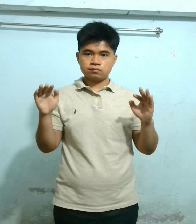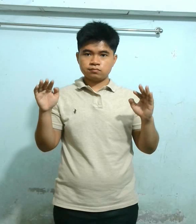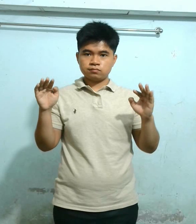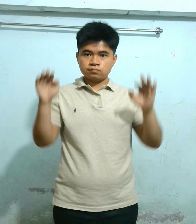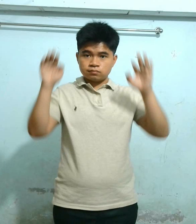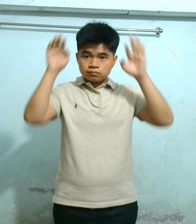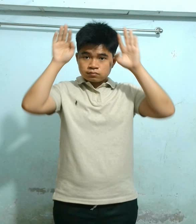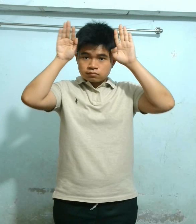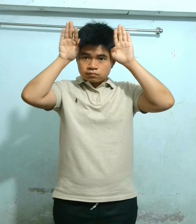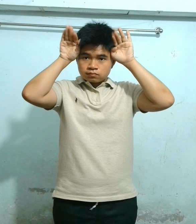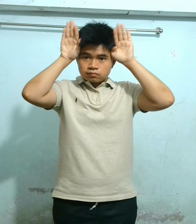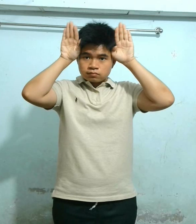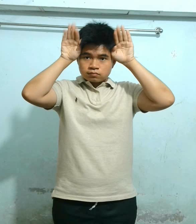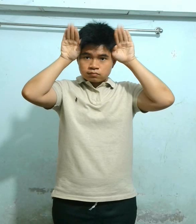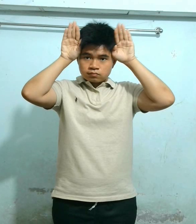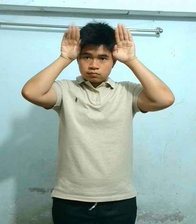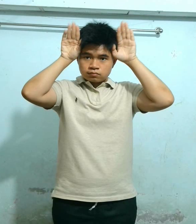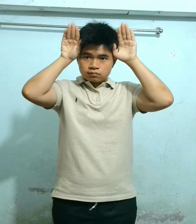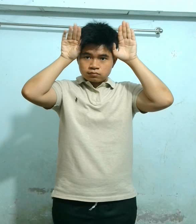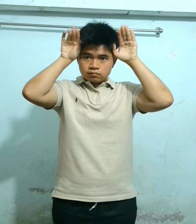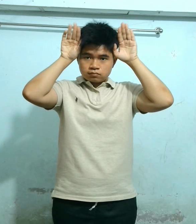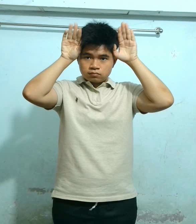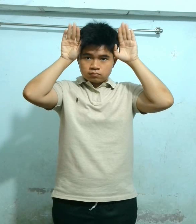cho